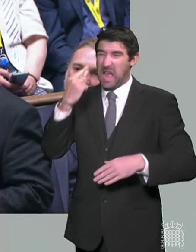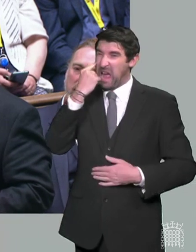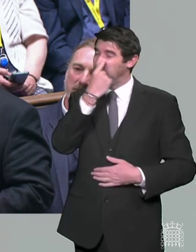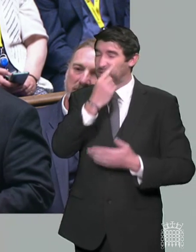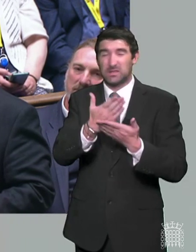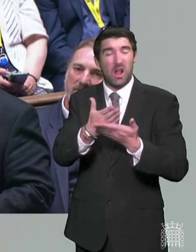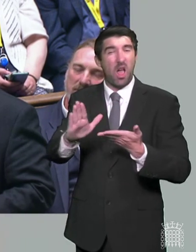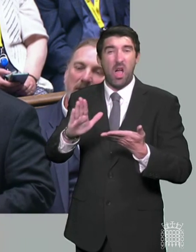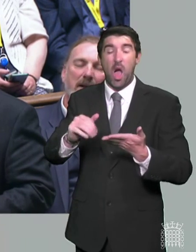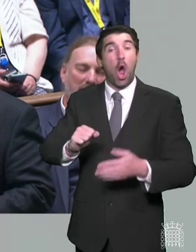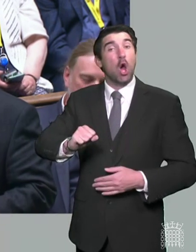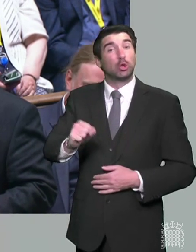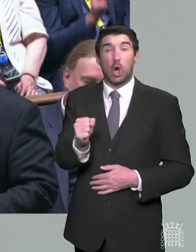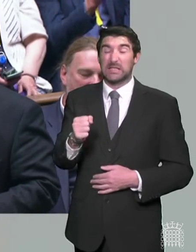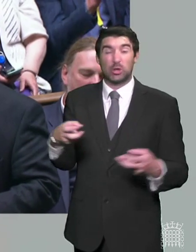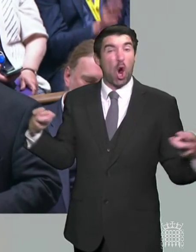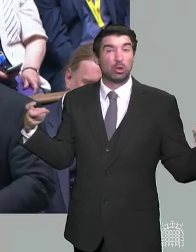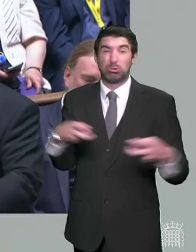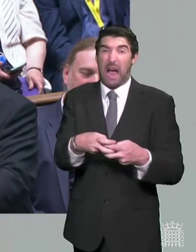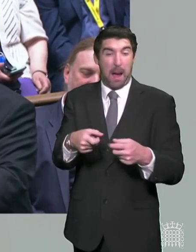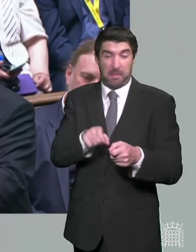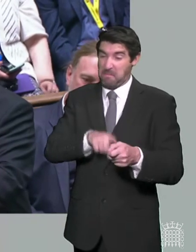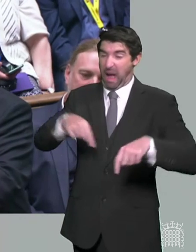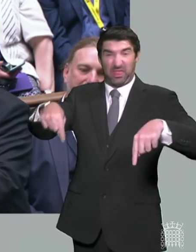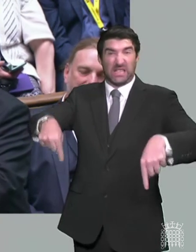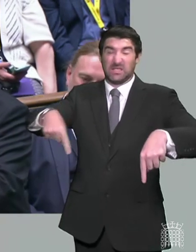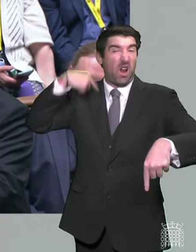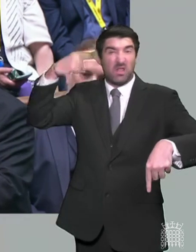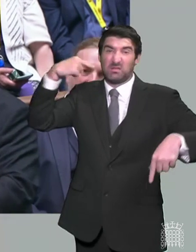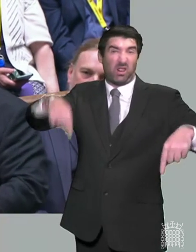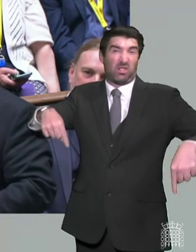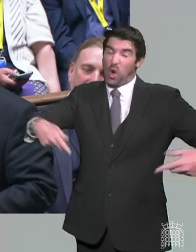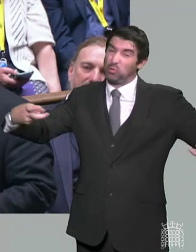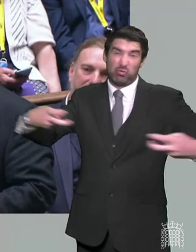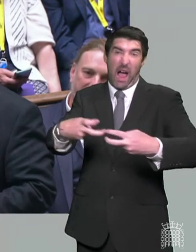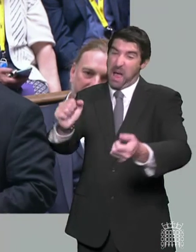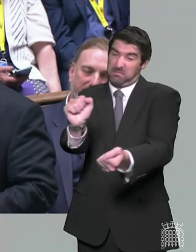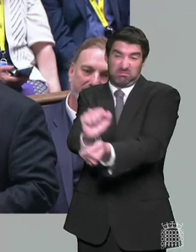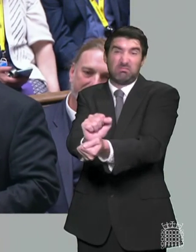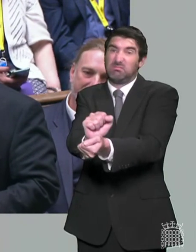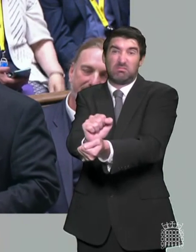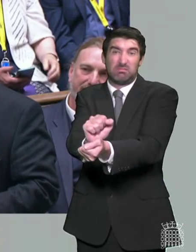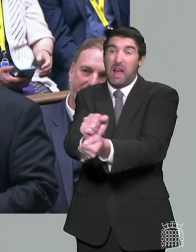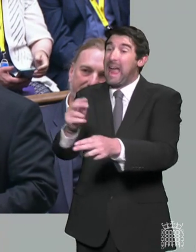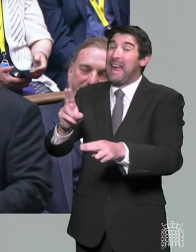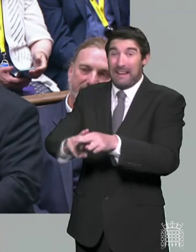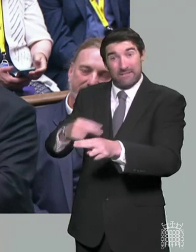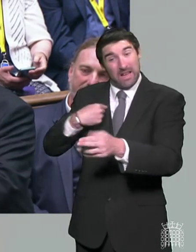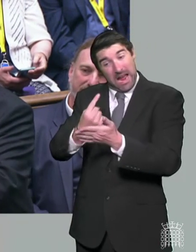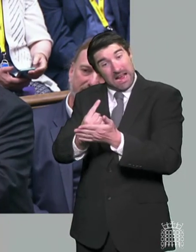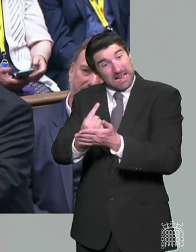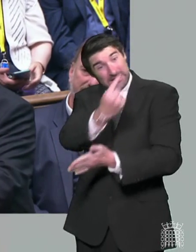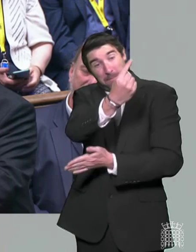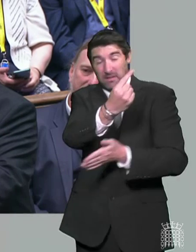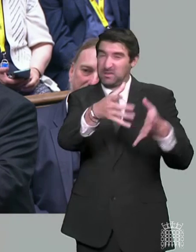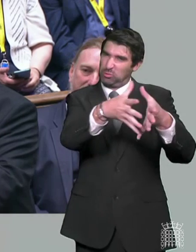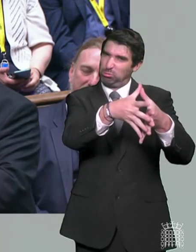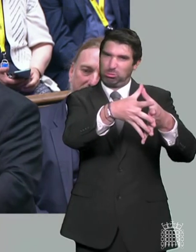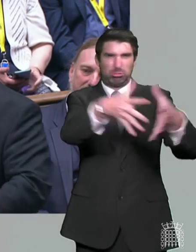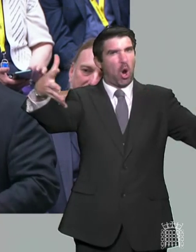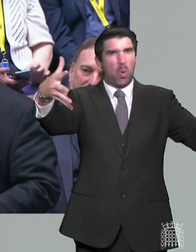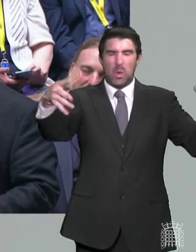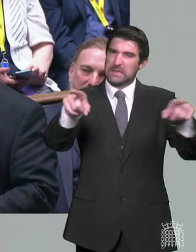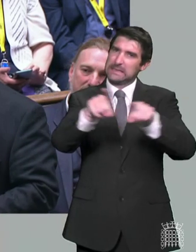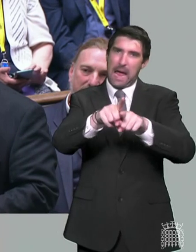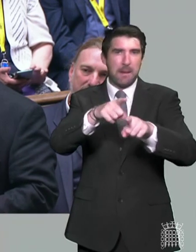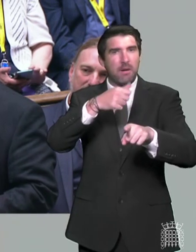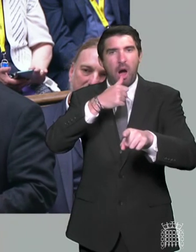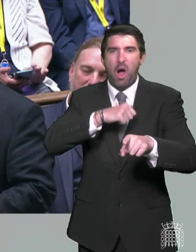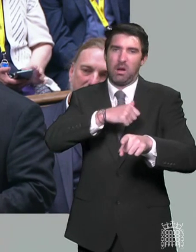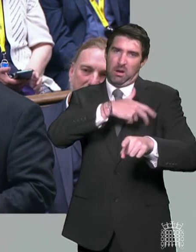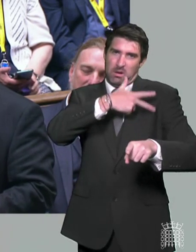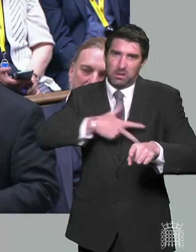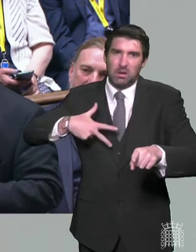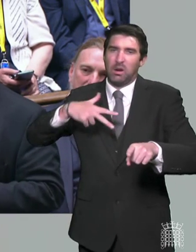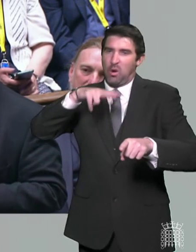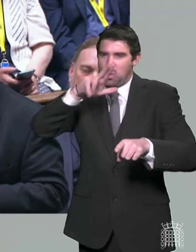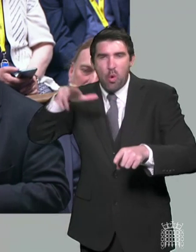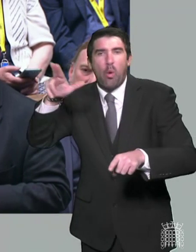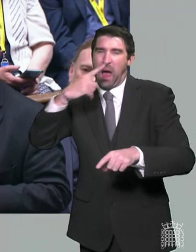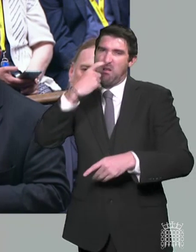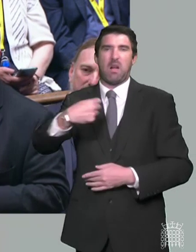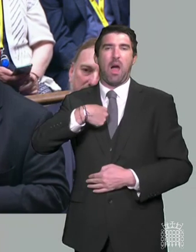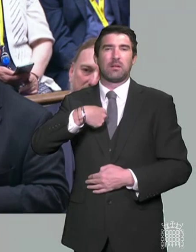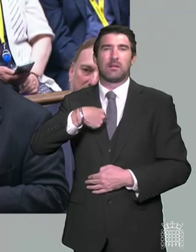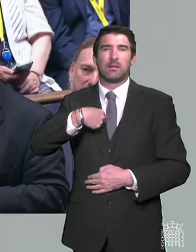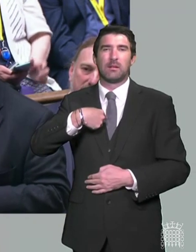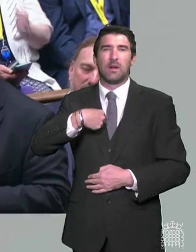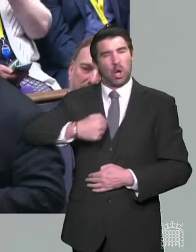Prime Minister, all those countries can use their powers of independence to create wealthier, fairer and greener societies.